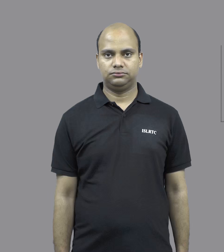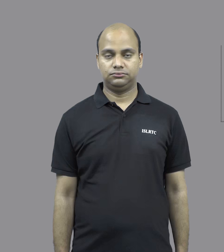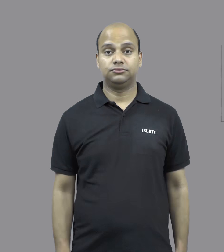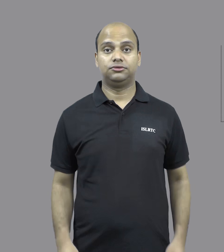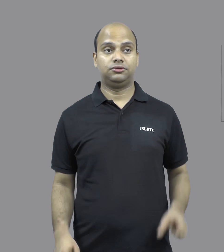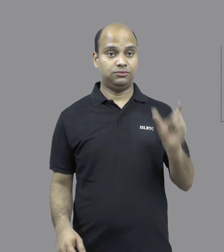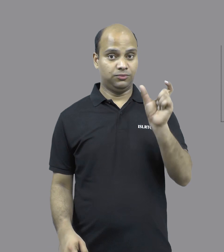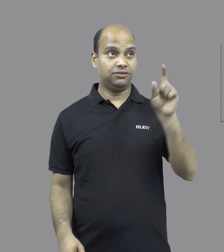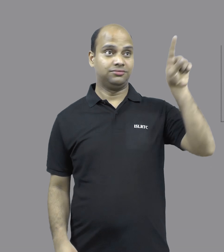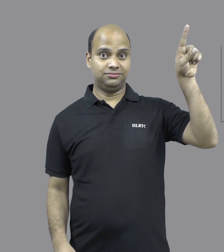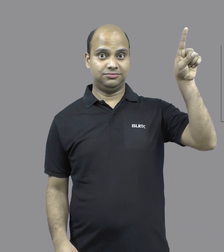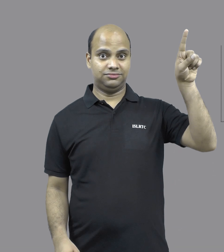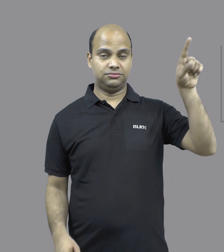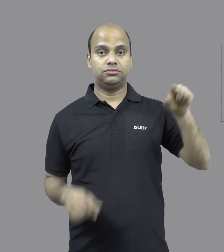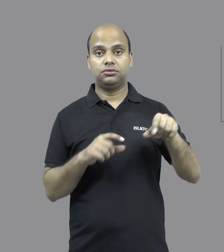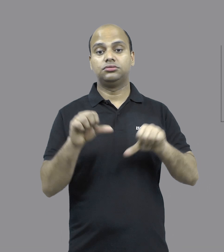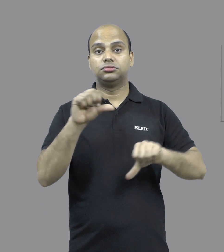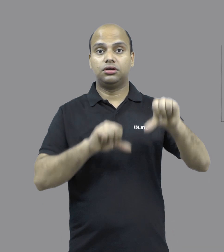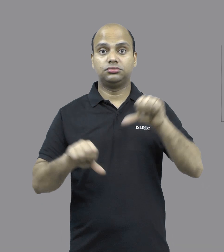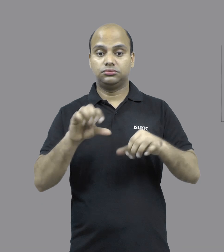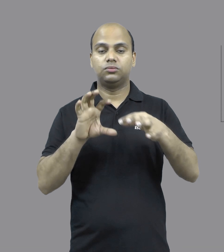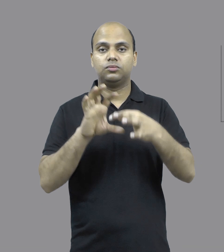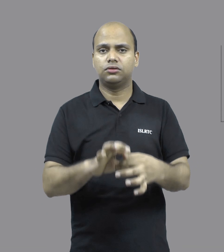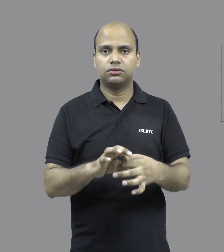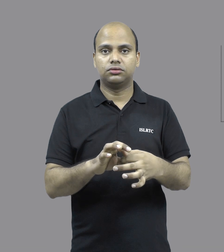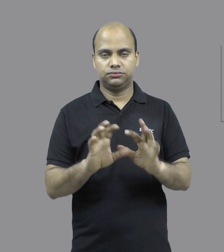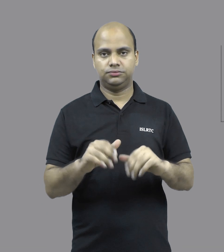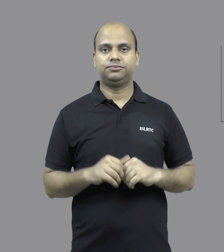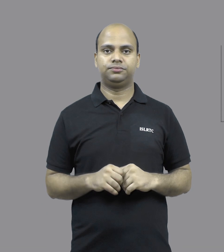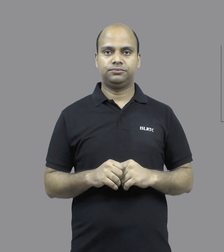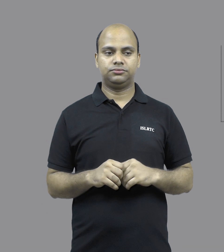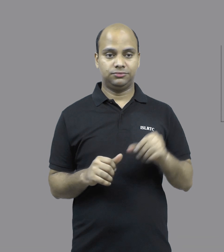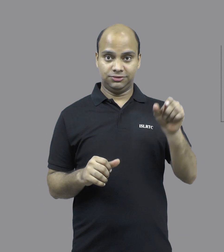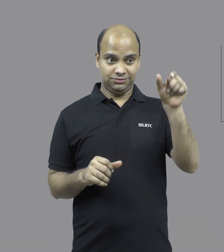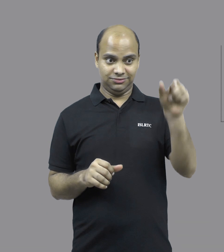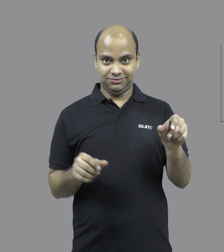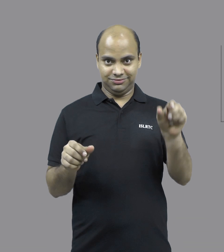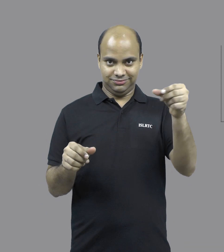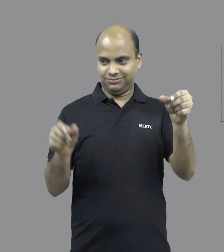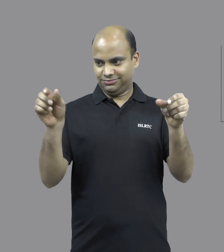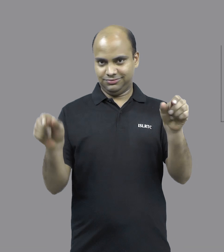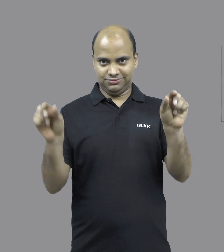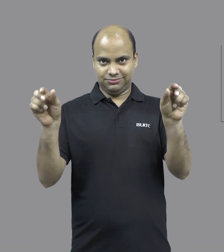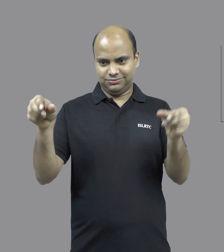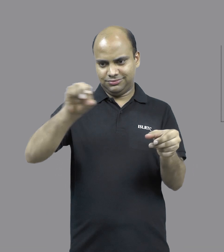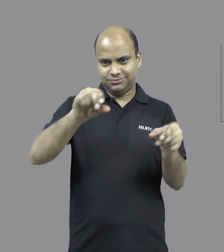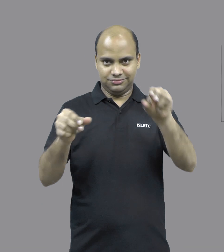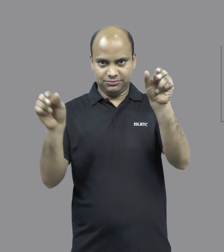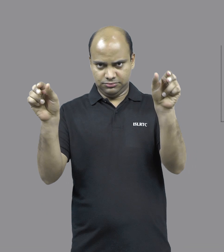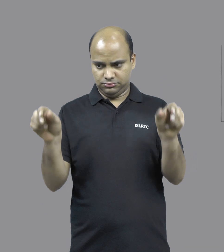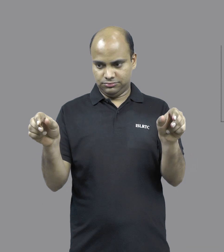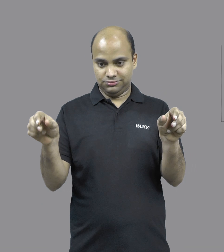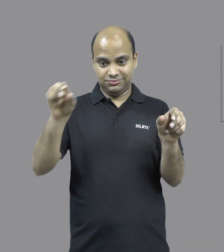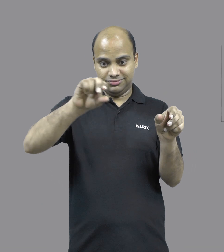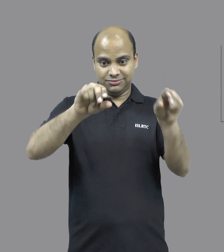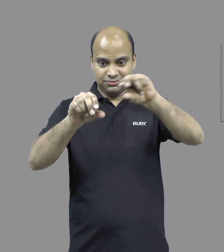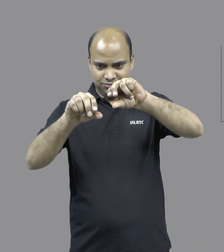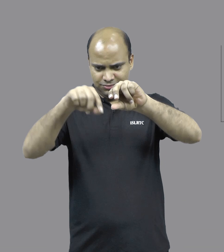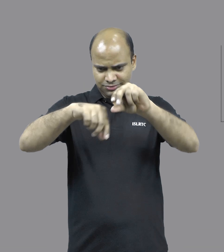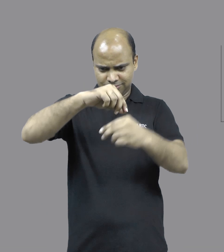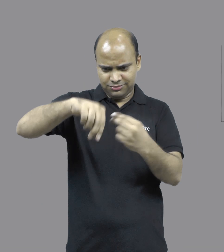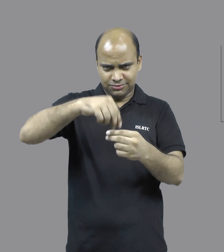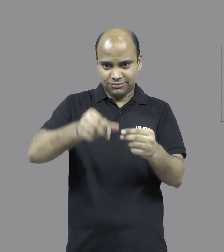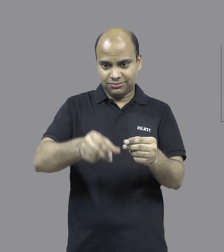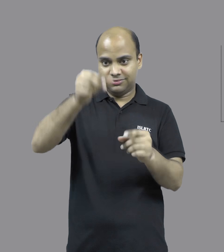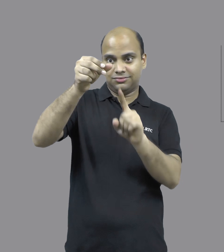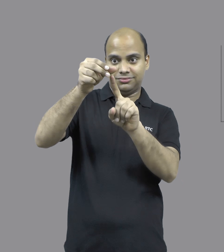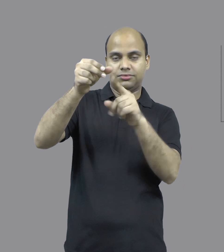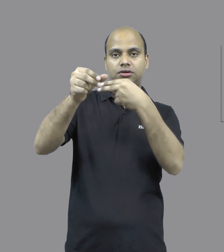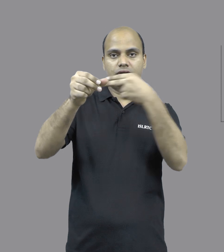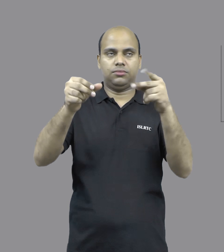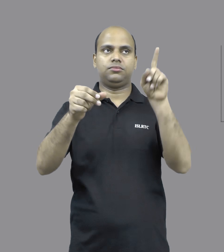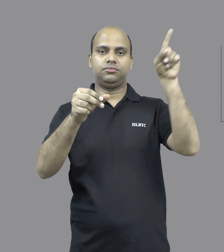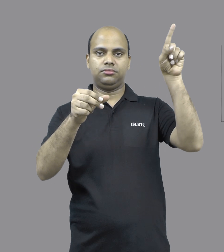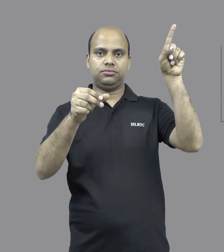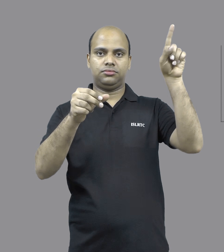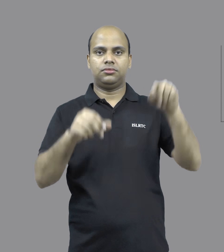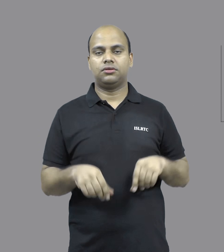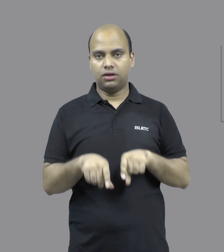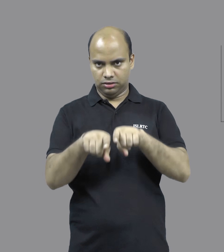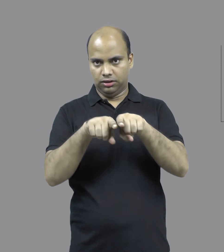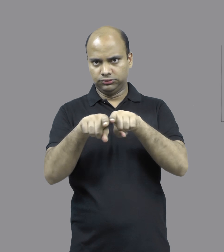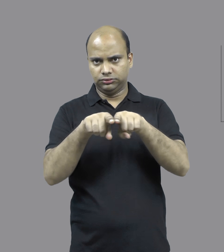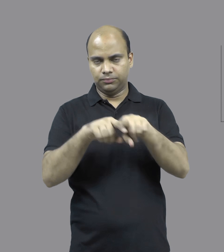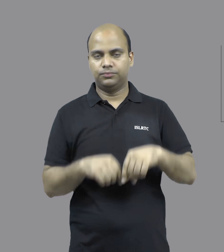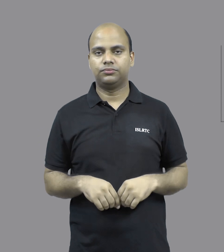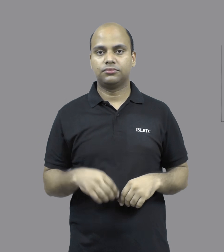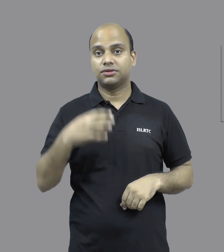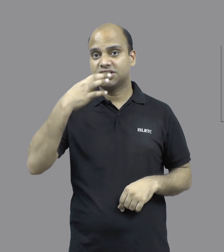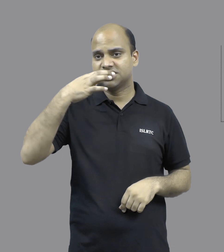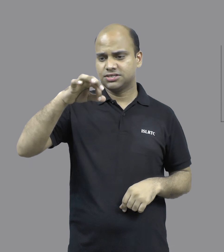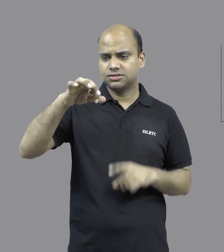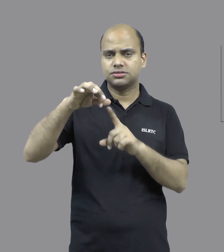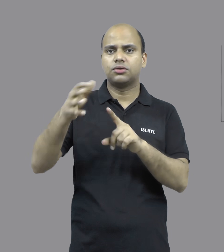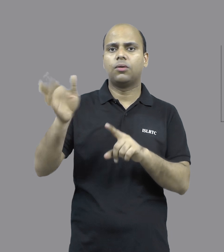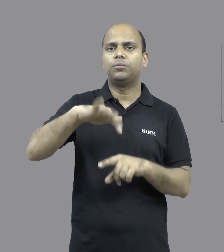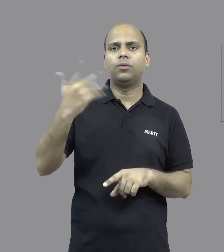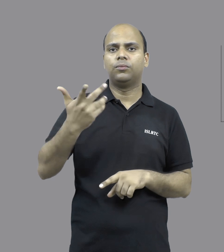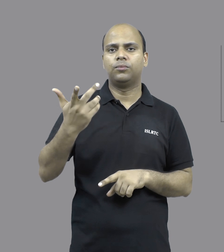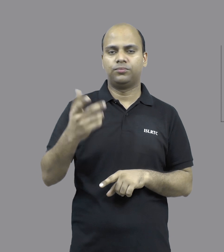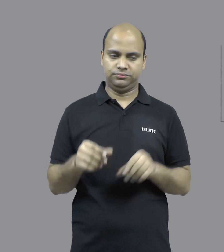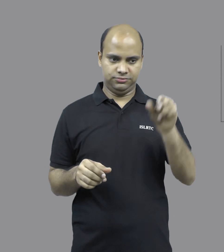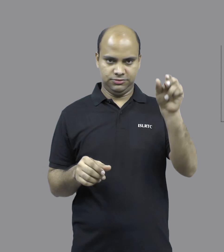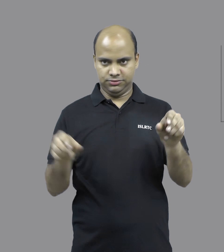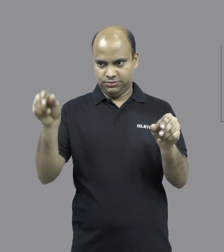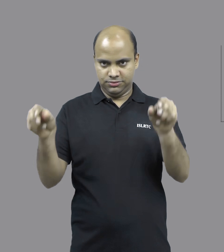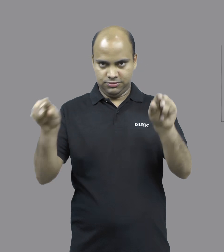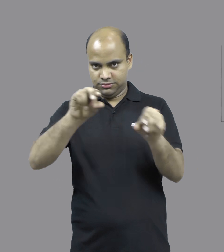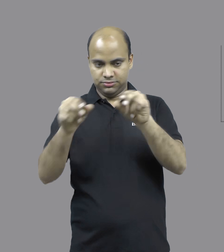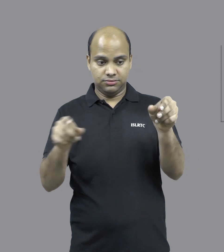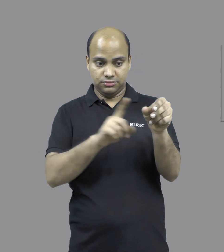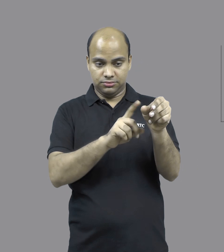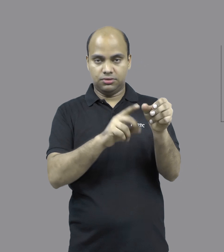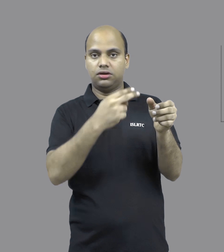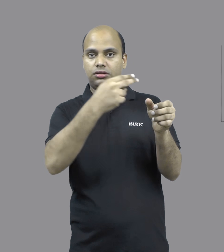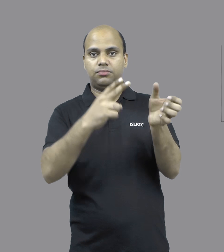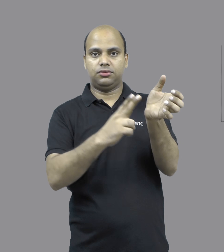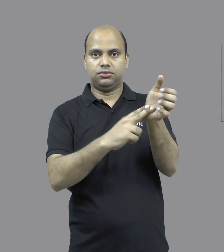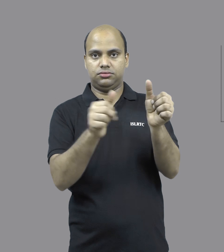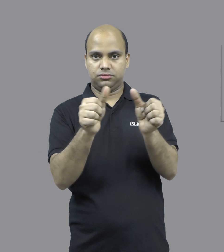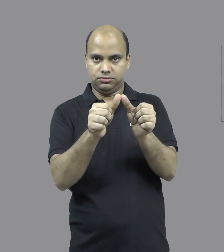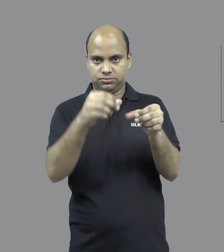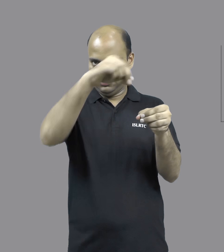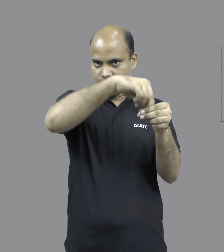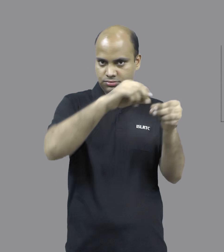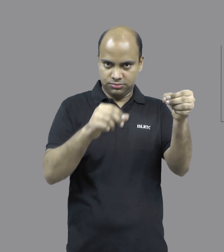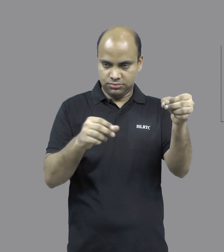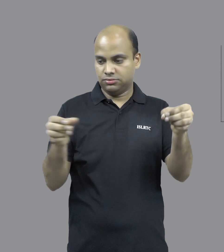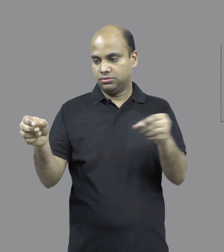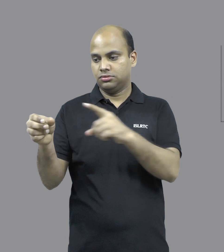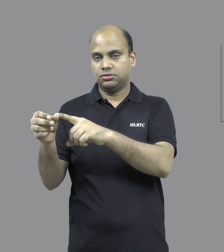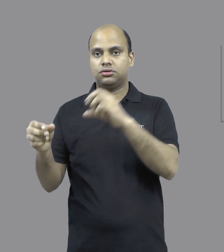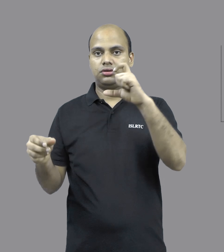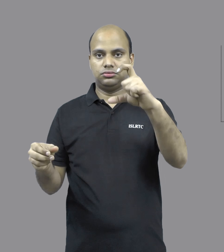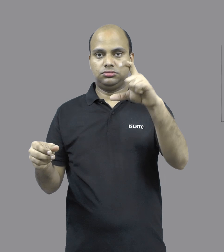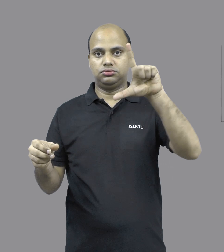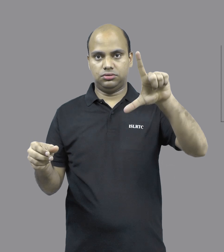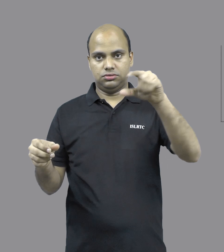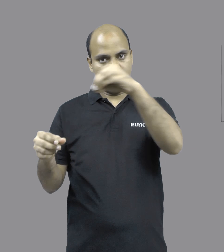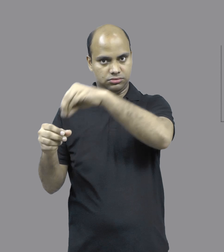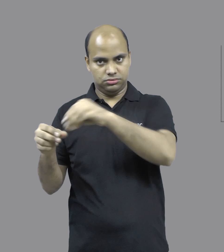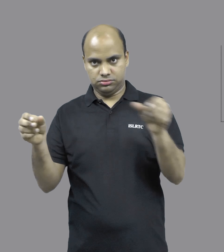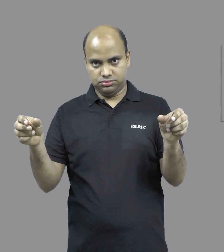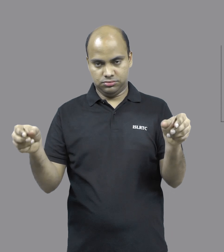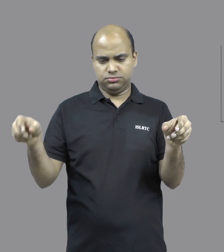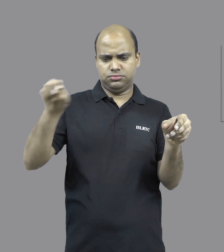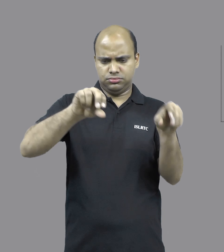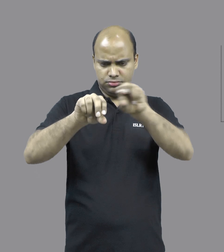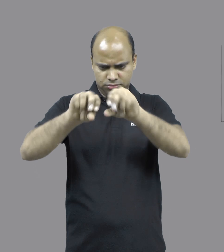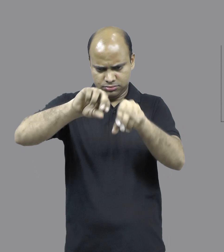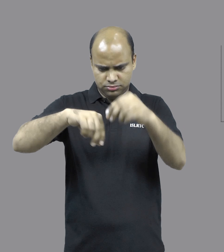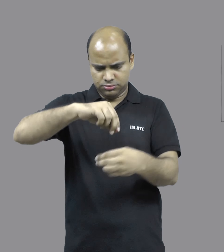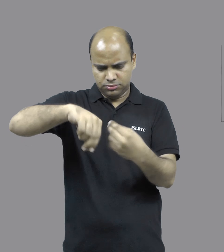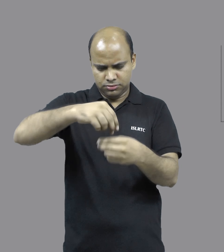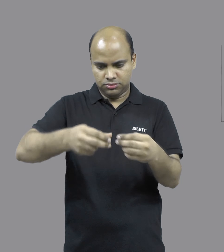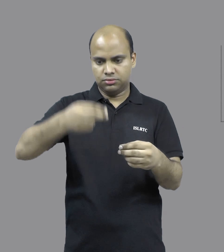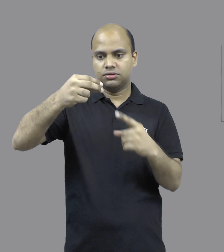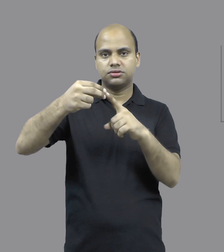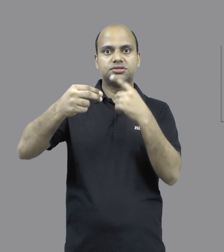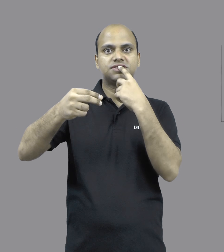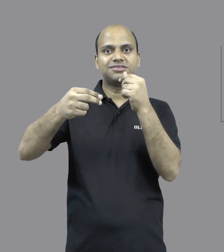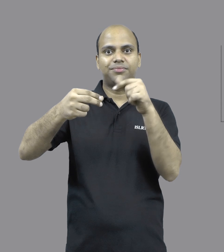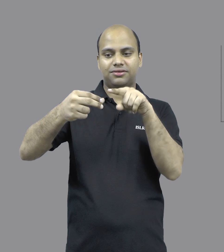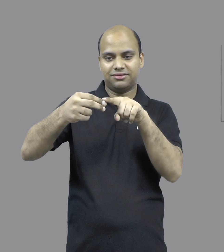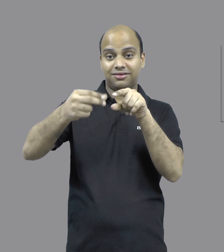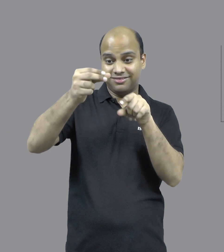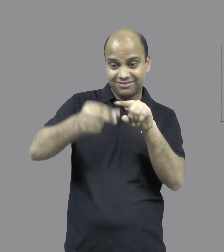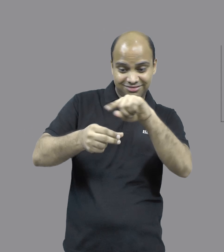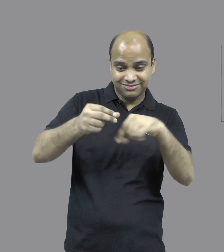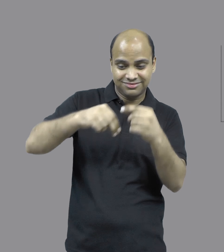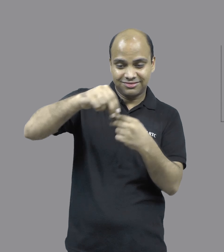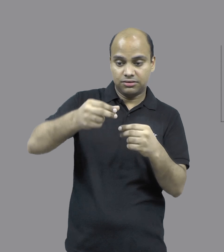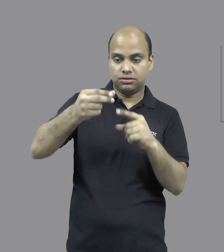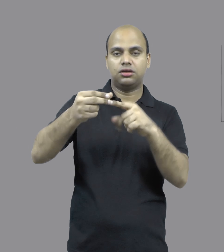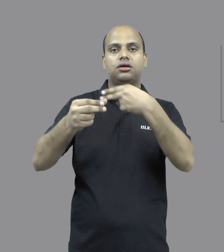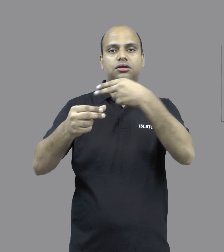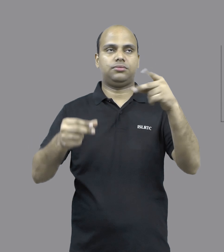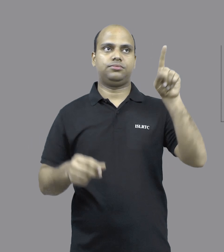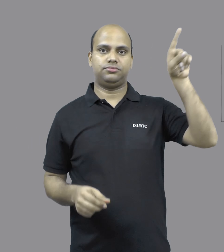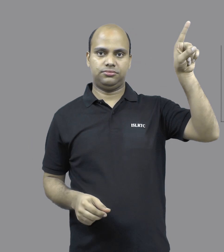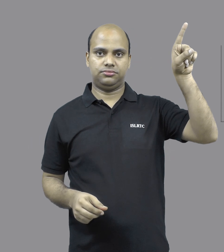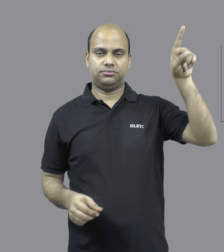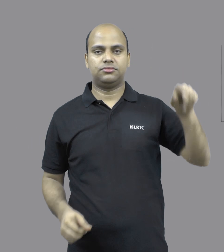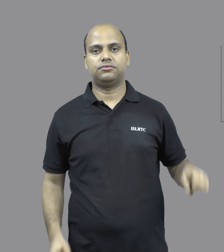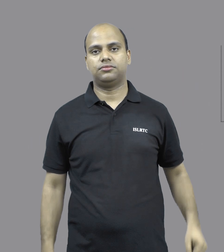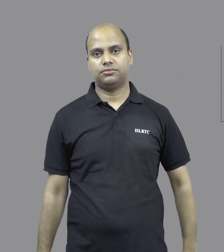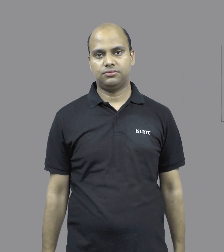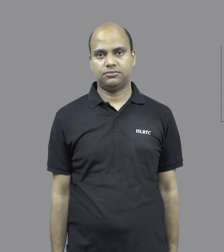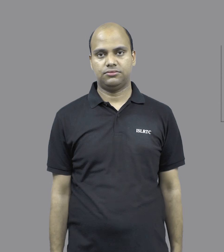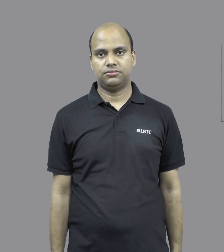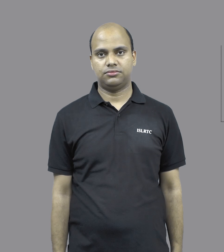Compound (Chemistry)